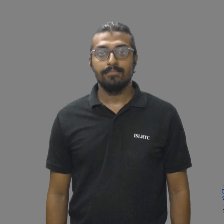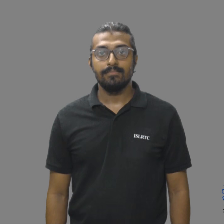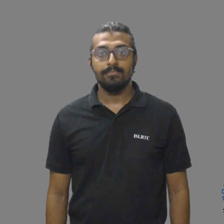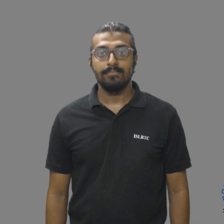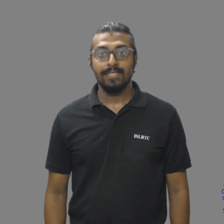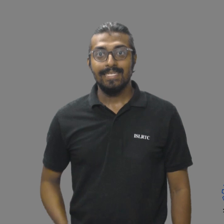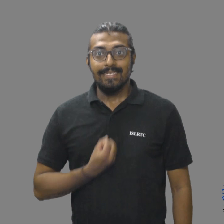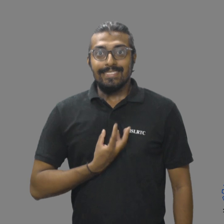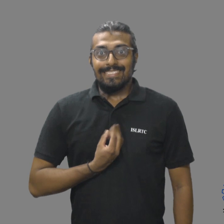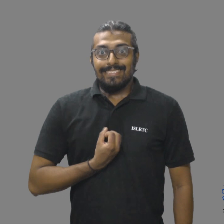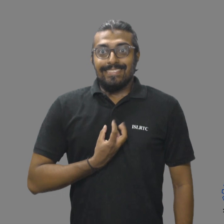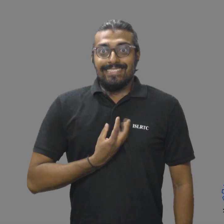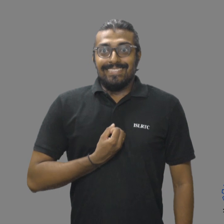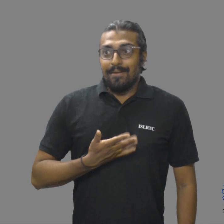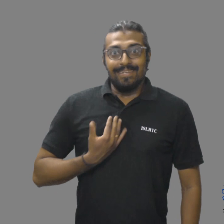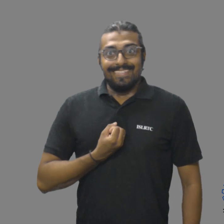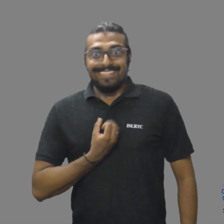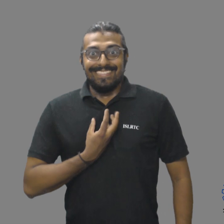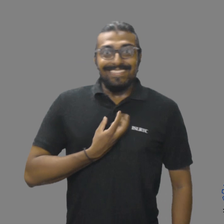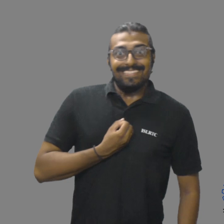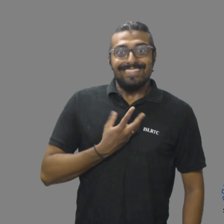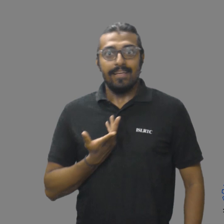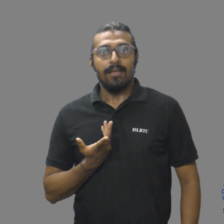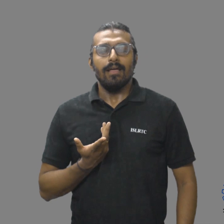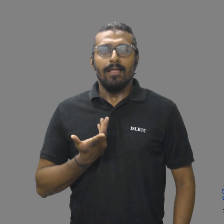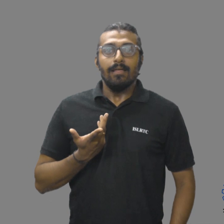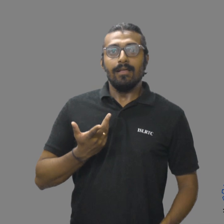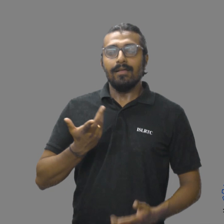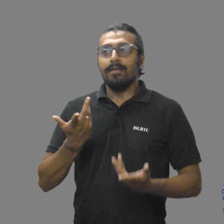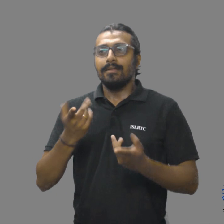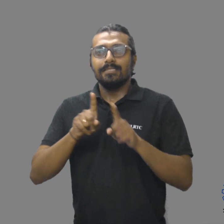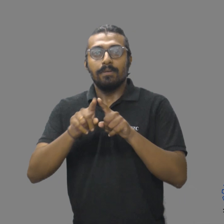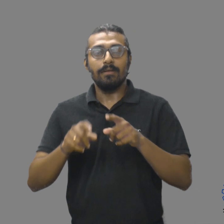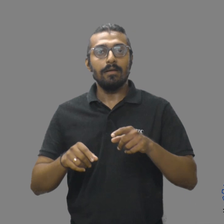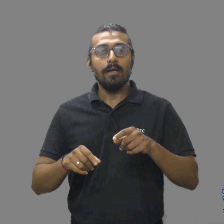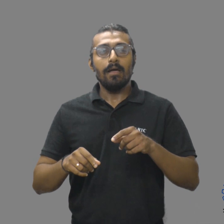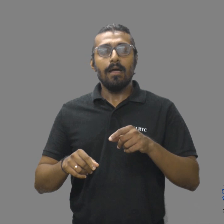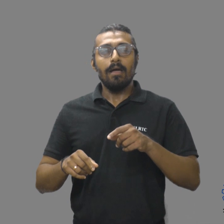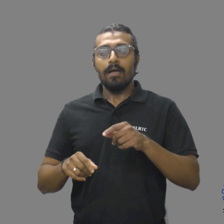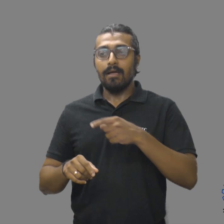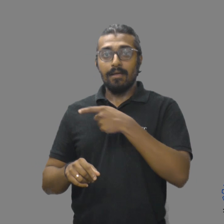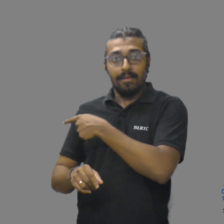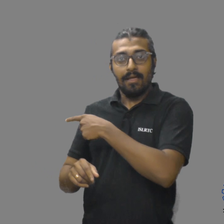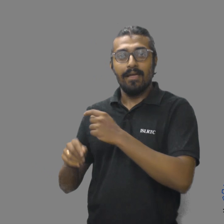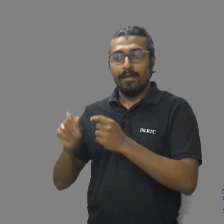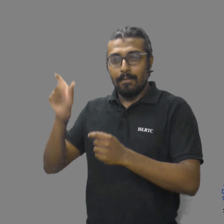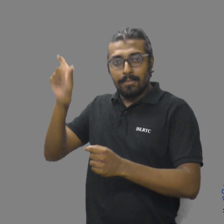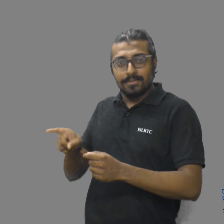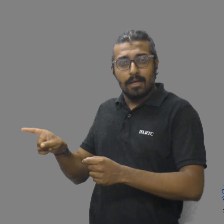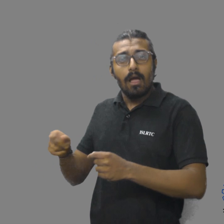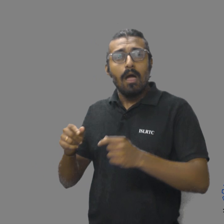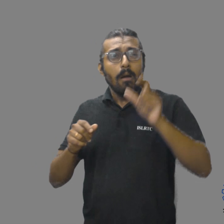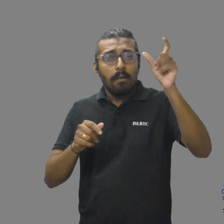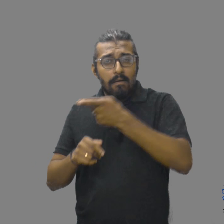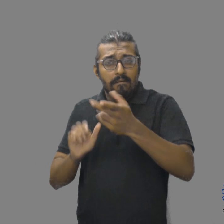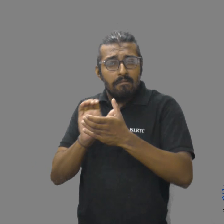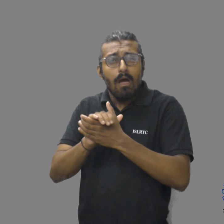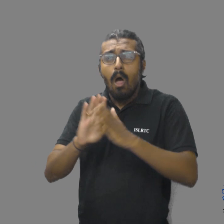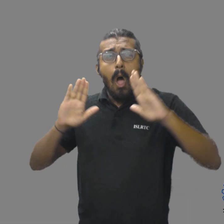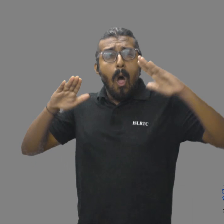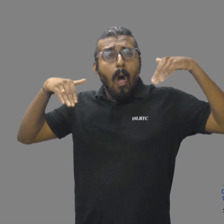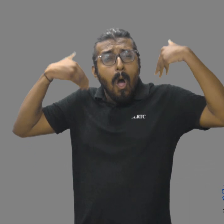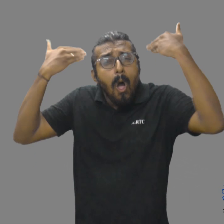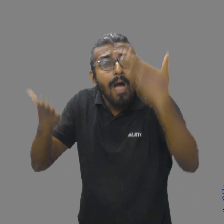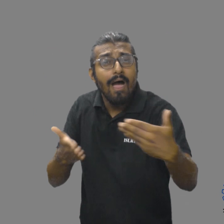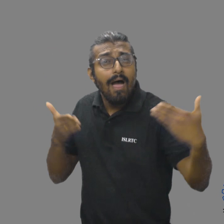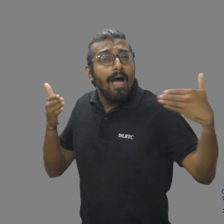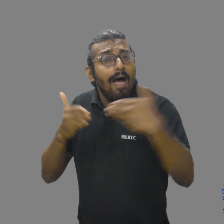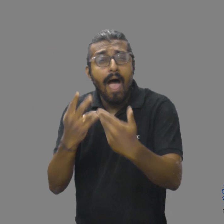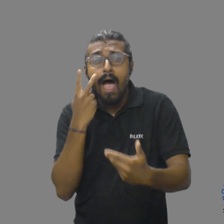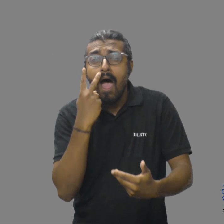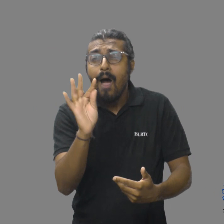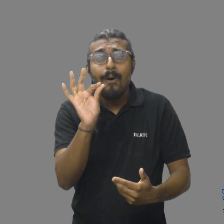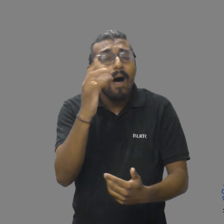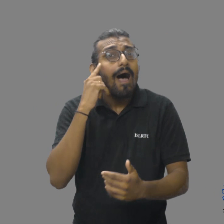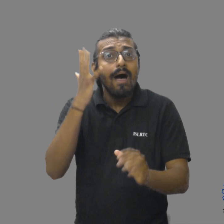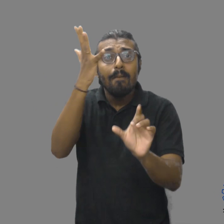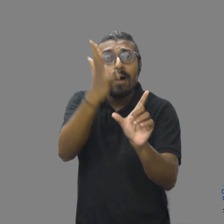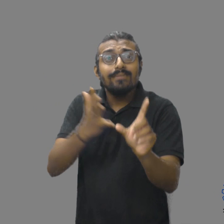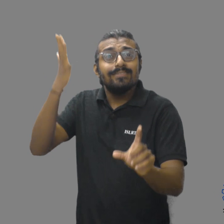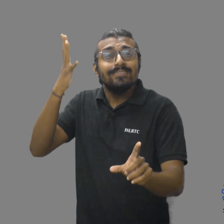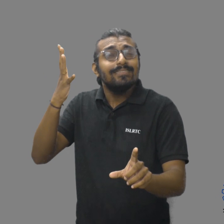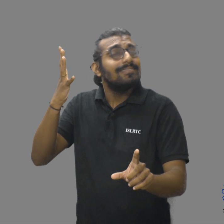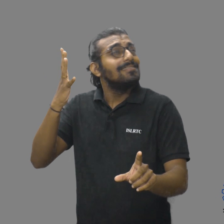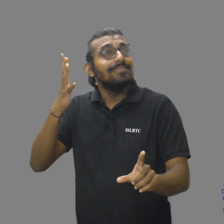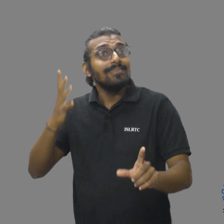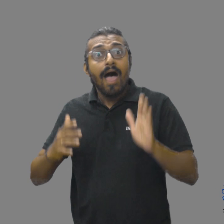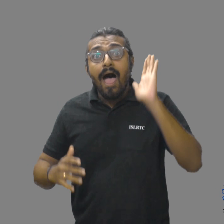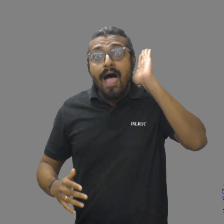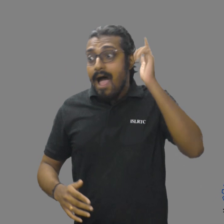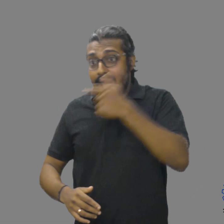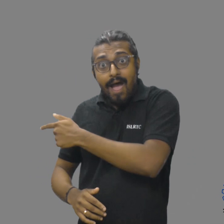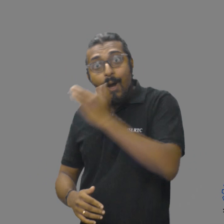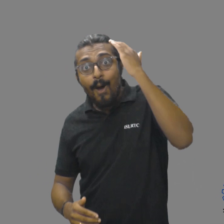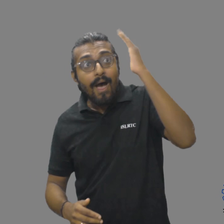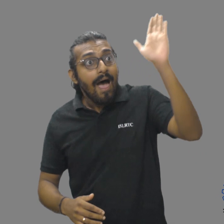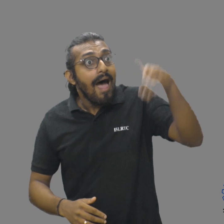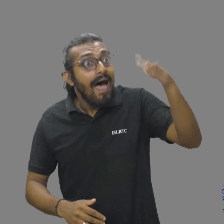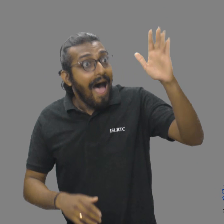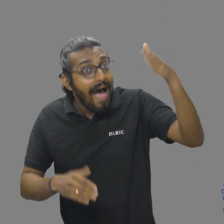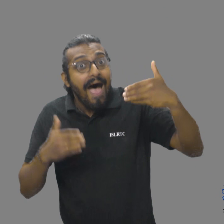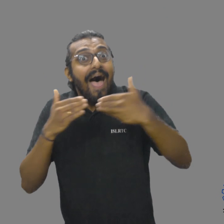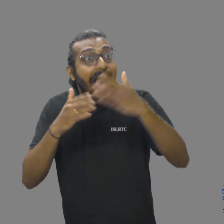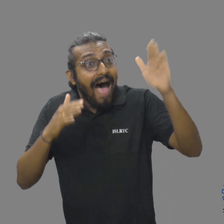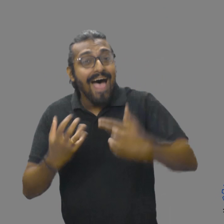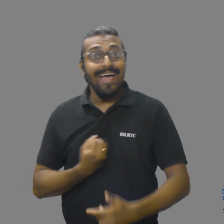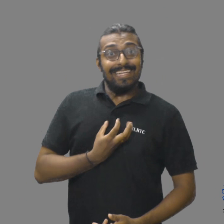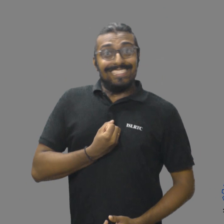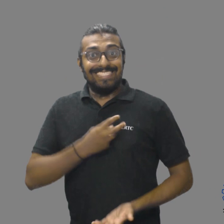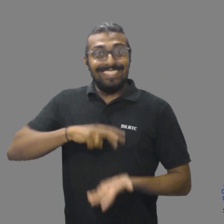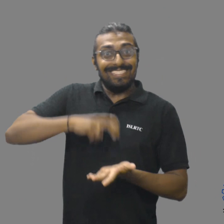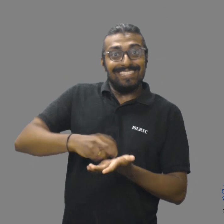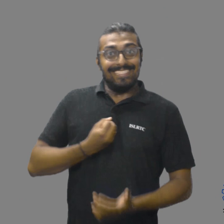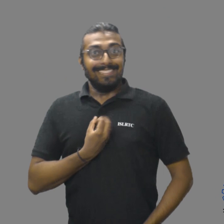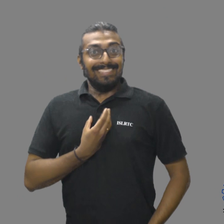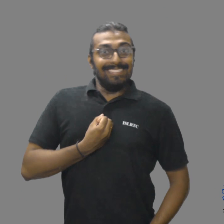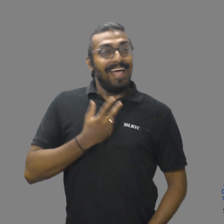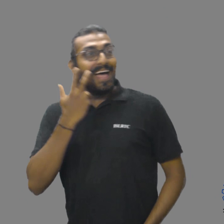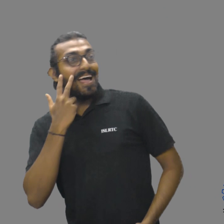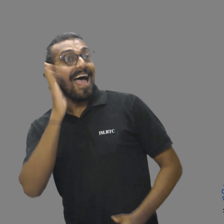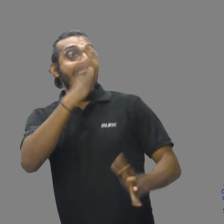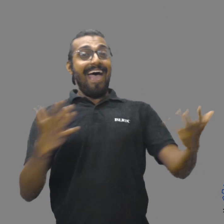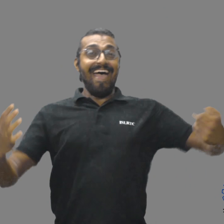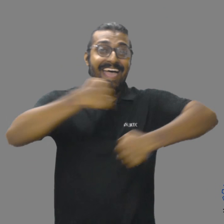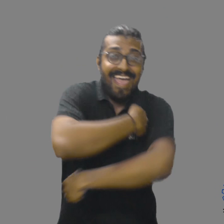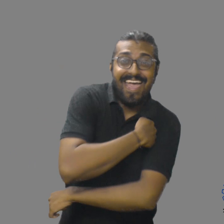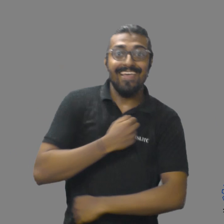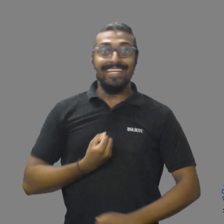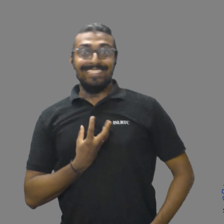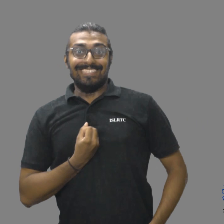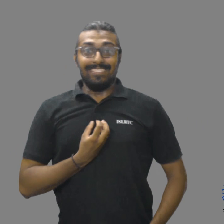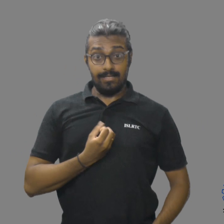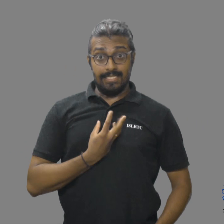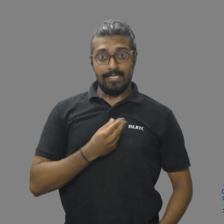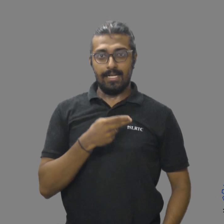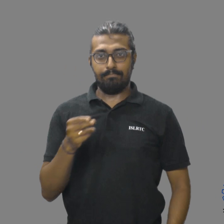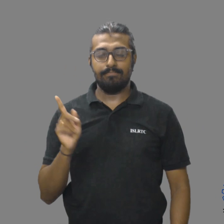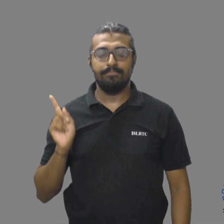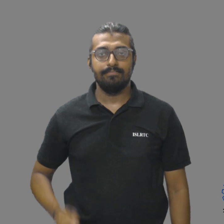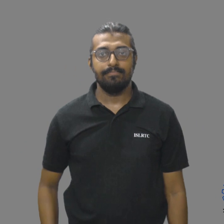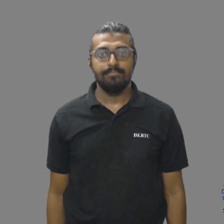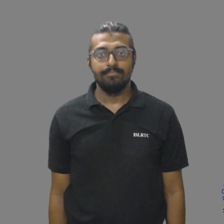Thrill